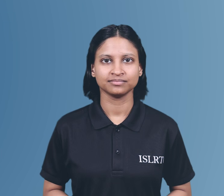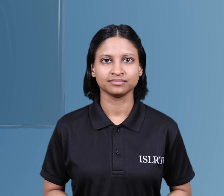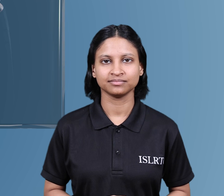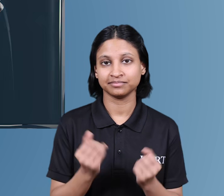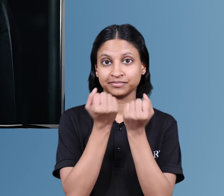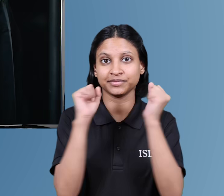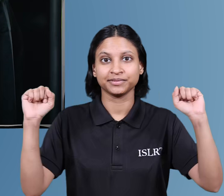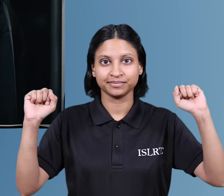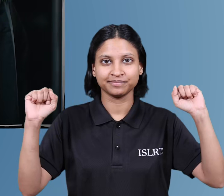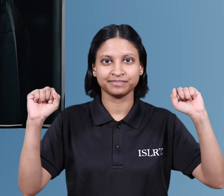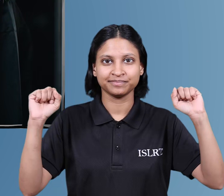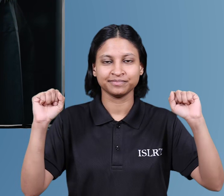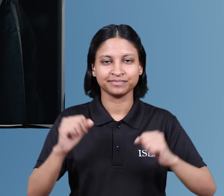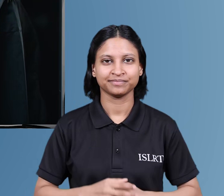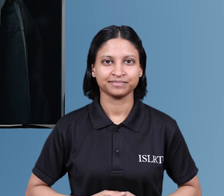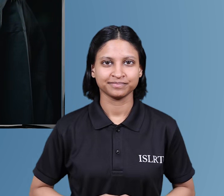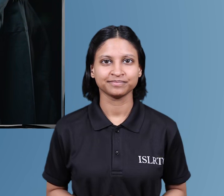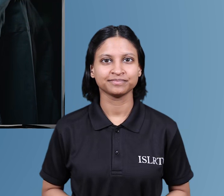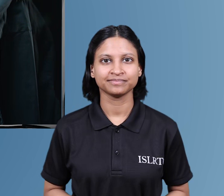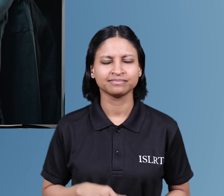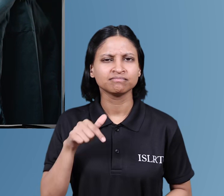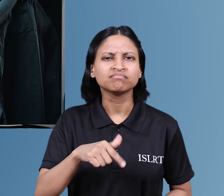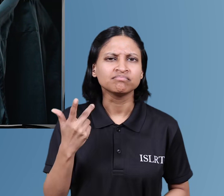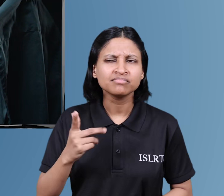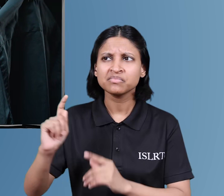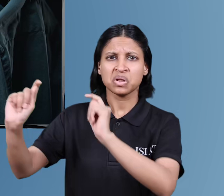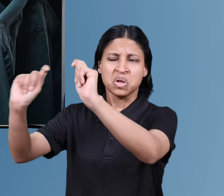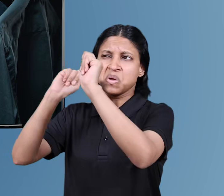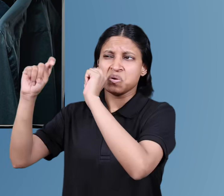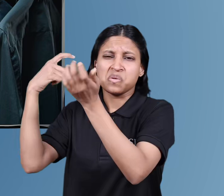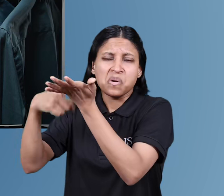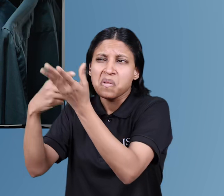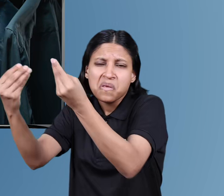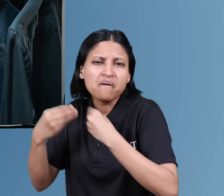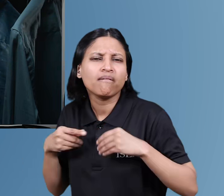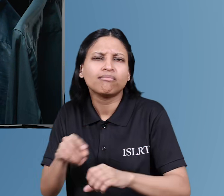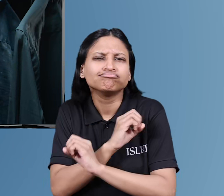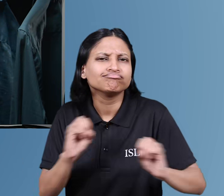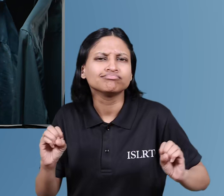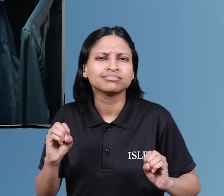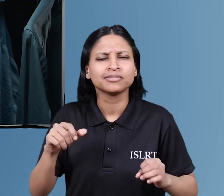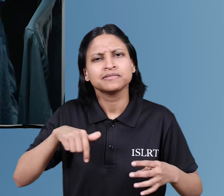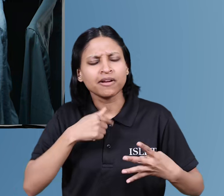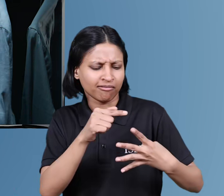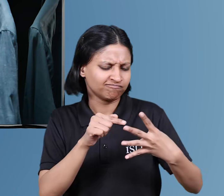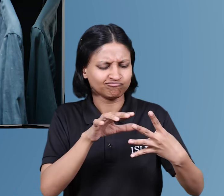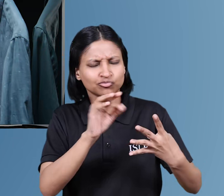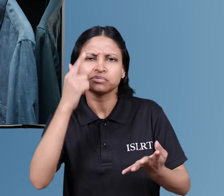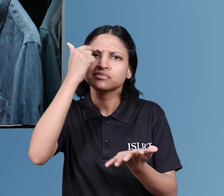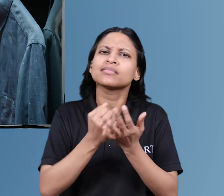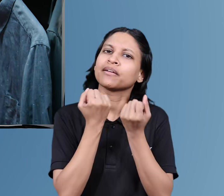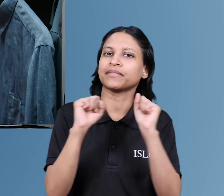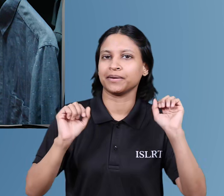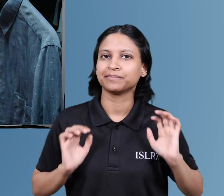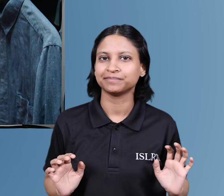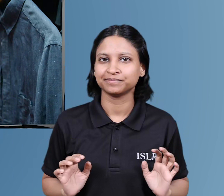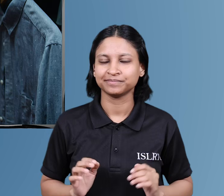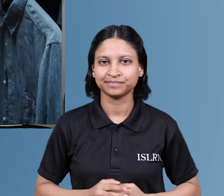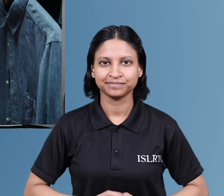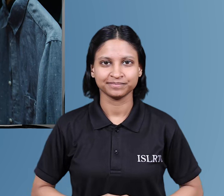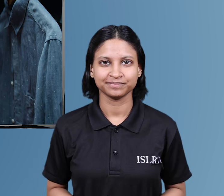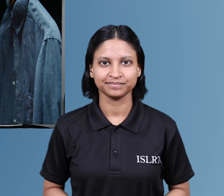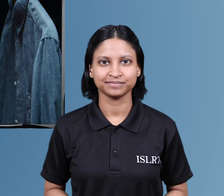Autonomy Autonomy refers to the ability to make your own choices and decisions independently, without external rules or control.